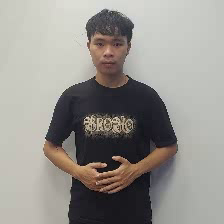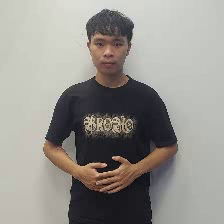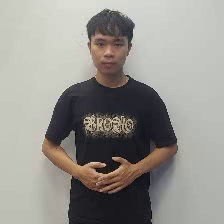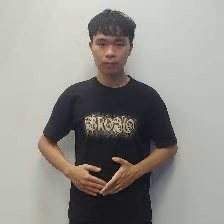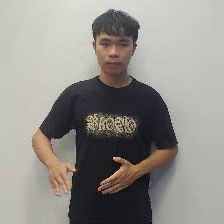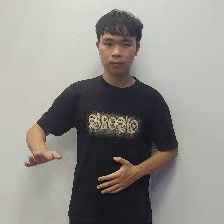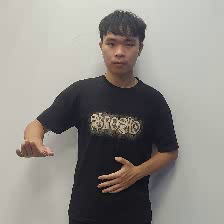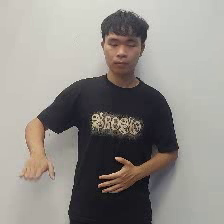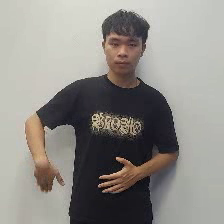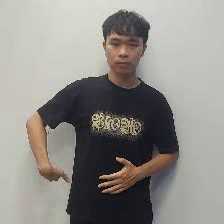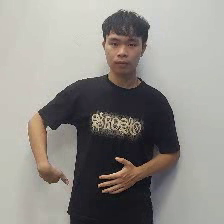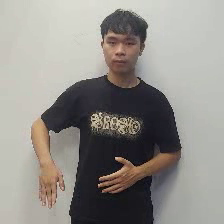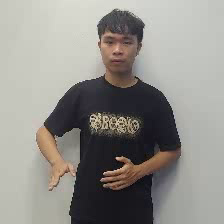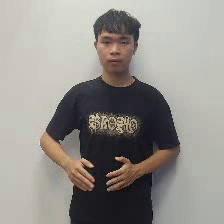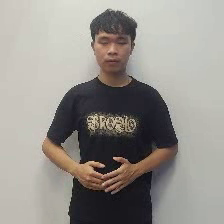Phía sau